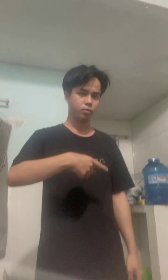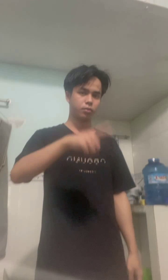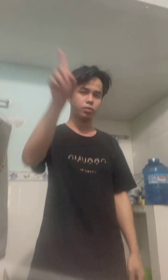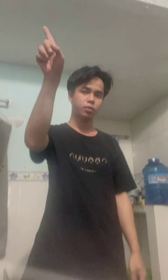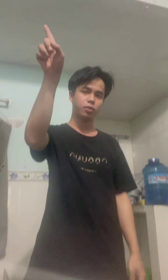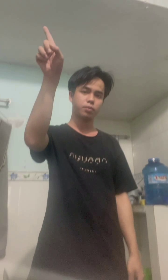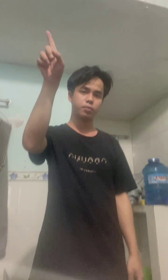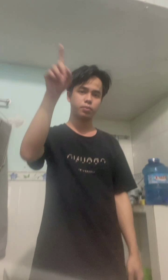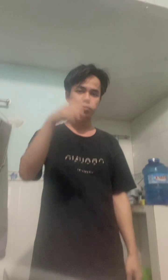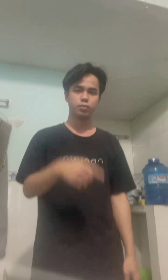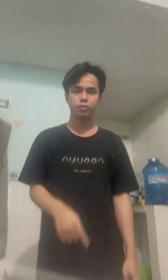di